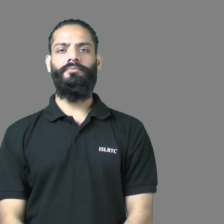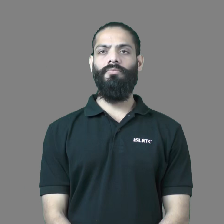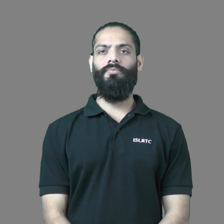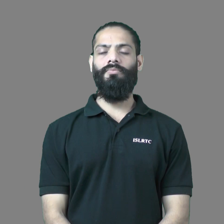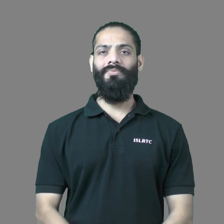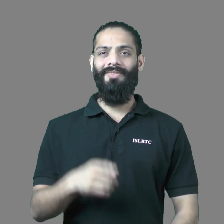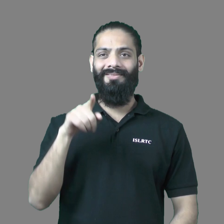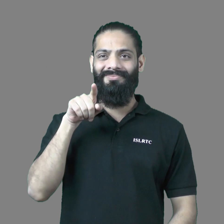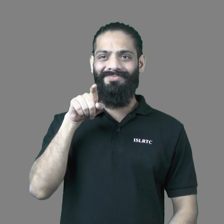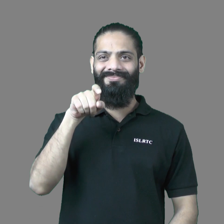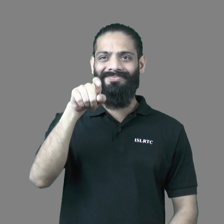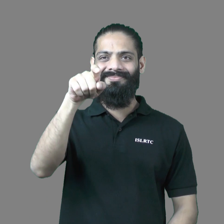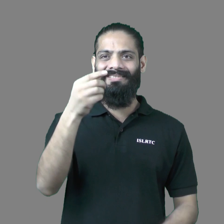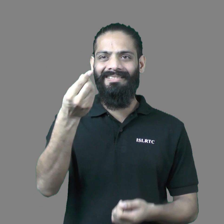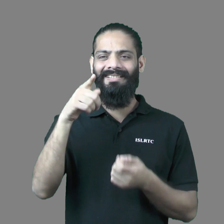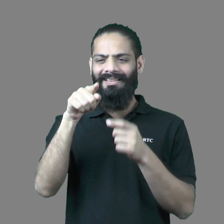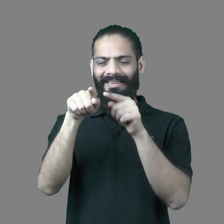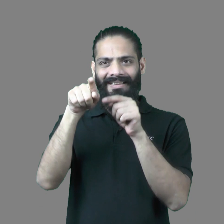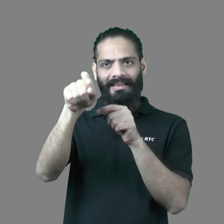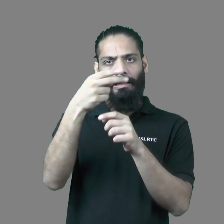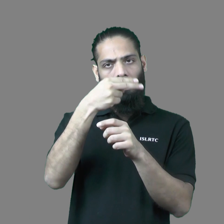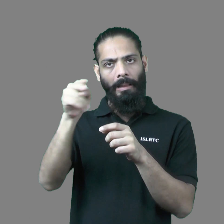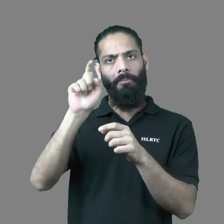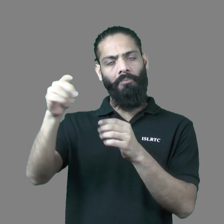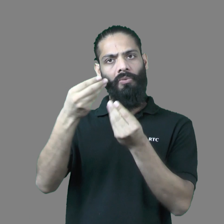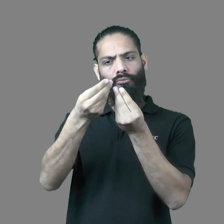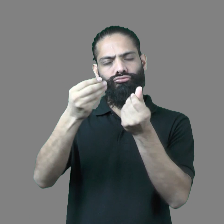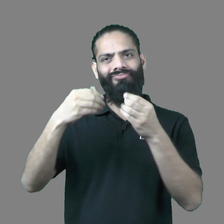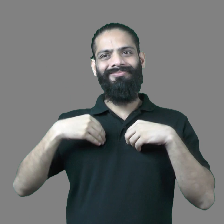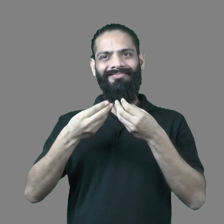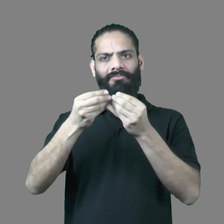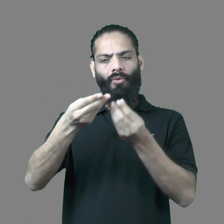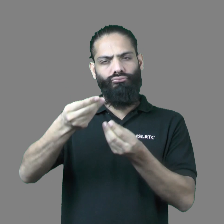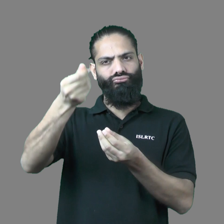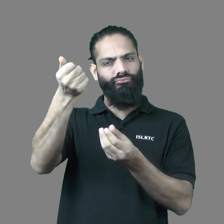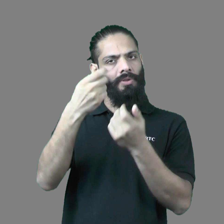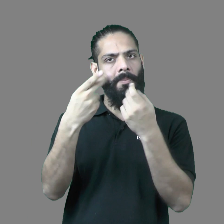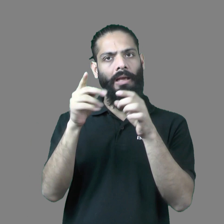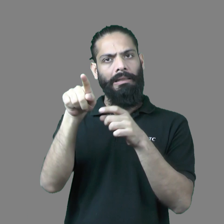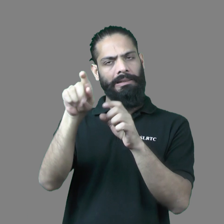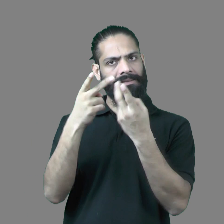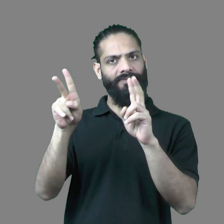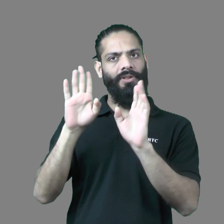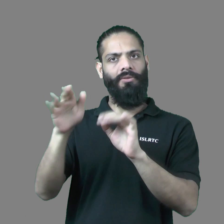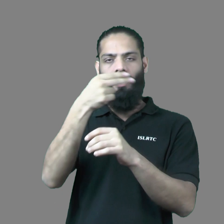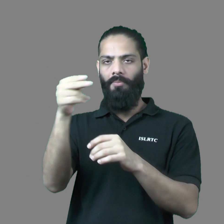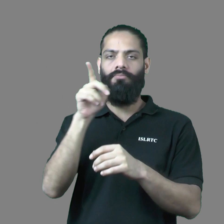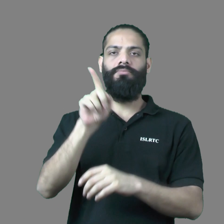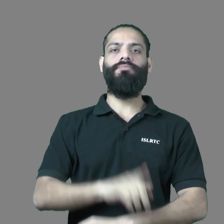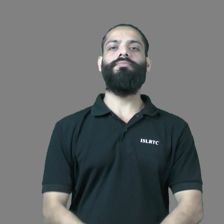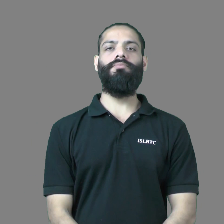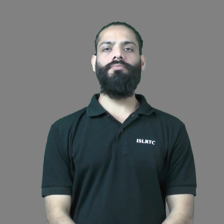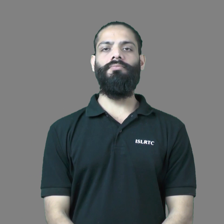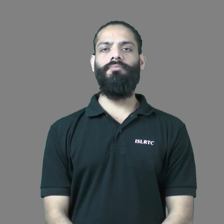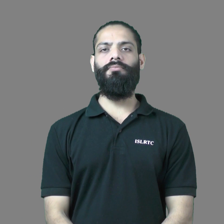Mulberry Silk Moth